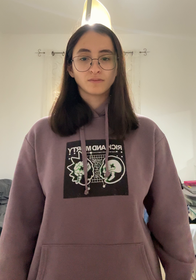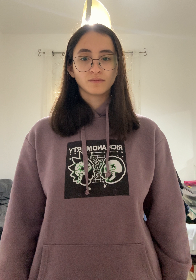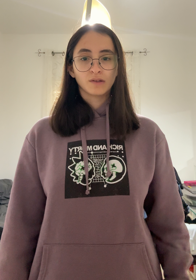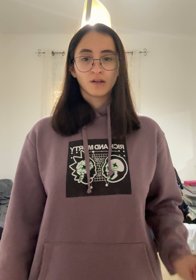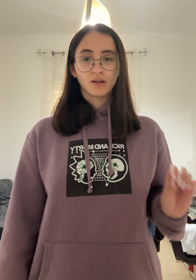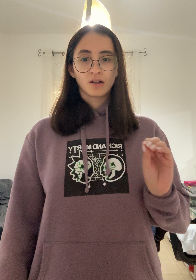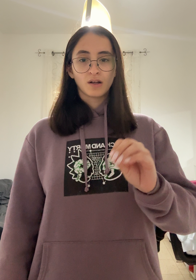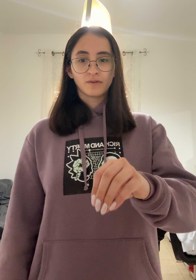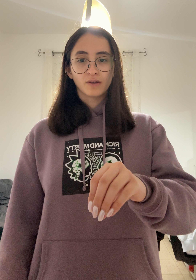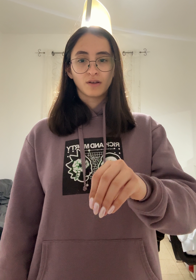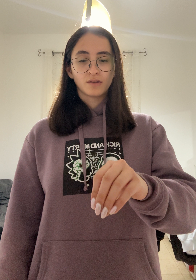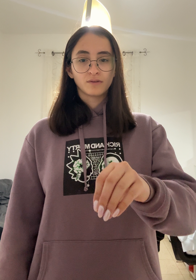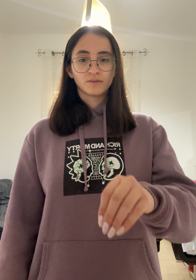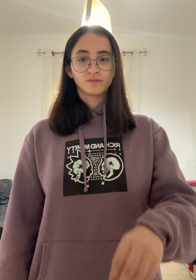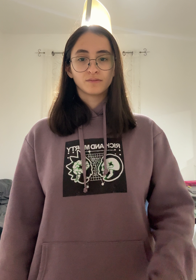להפקיד